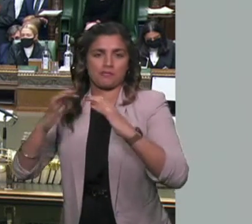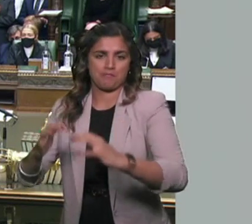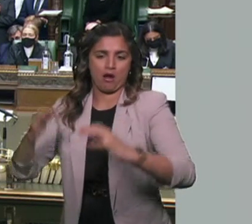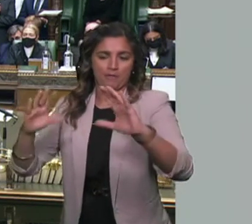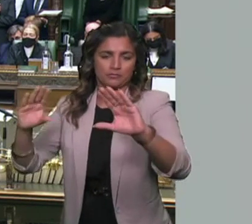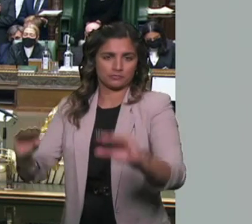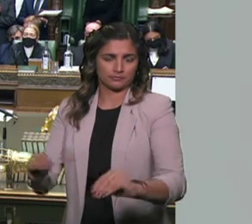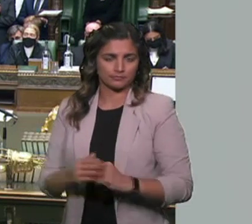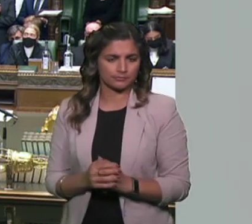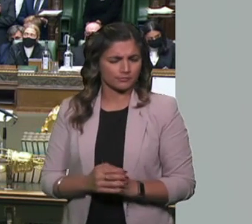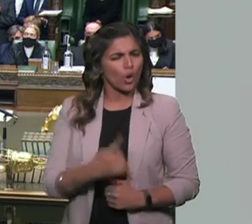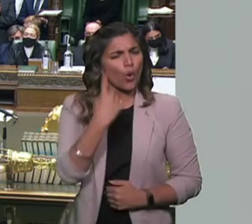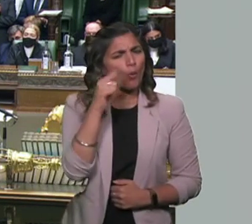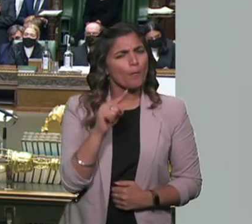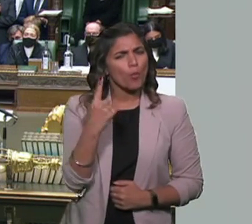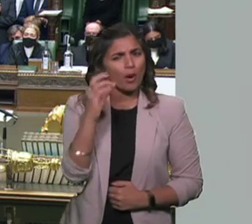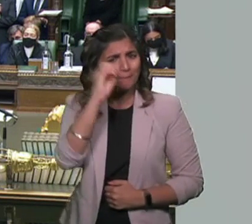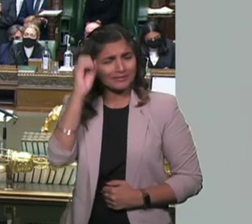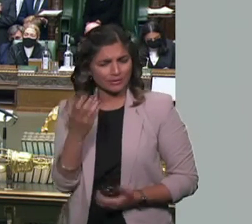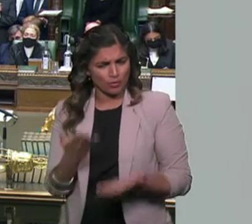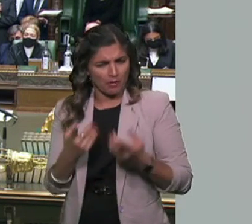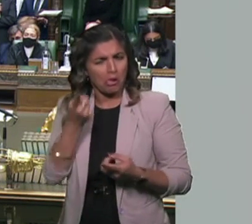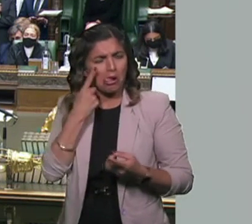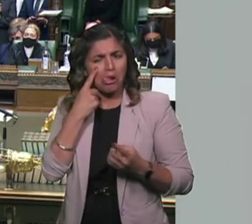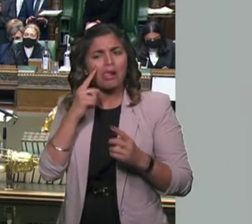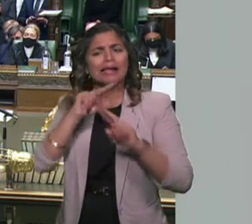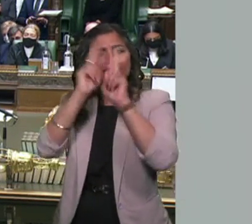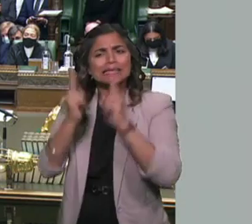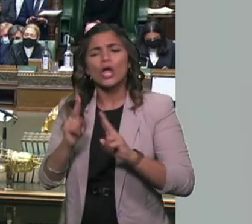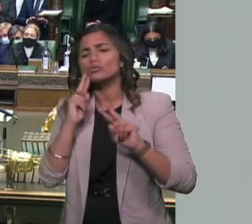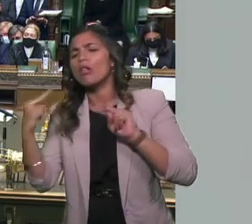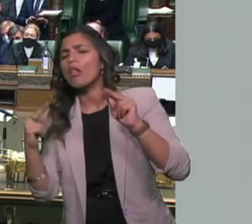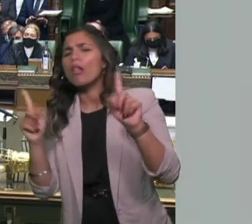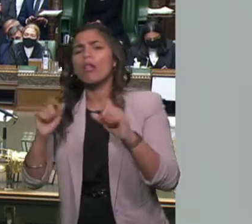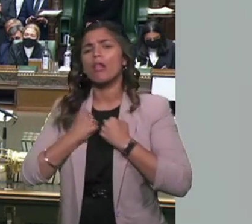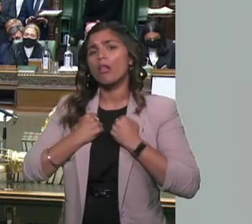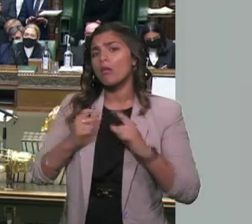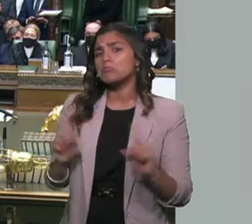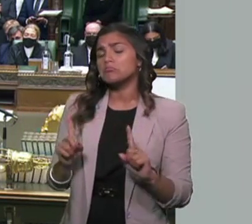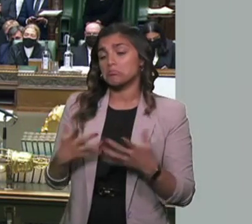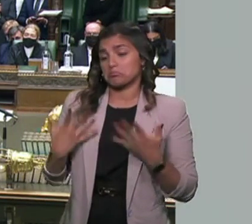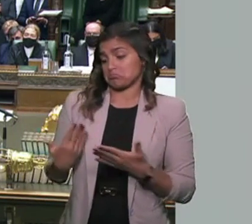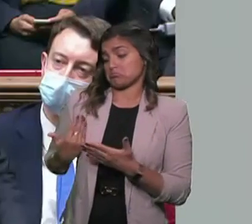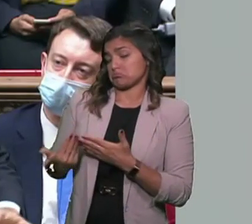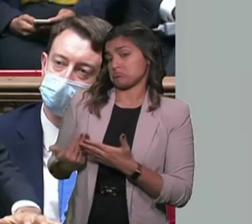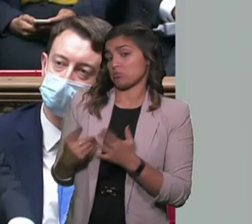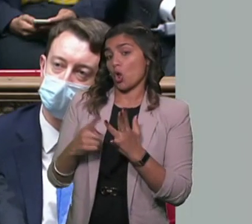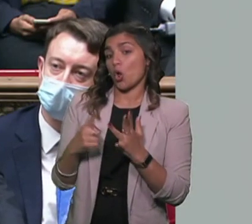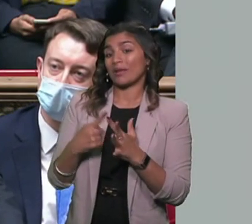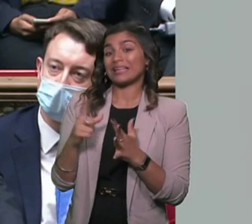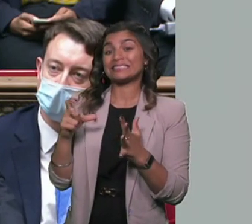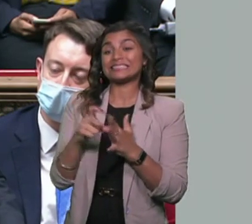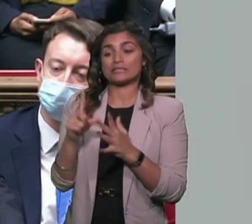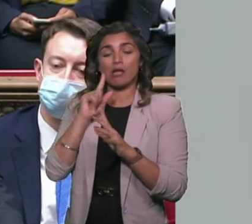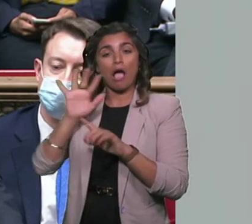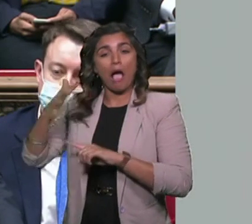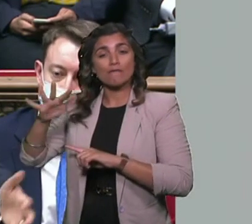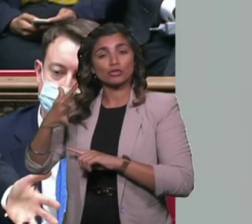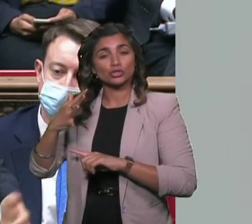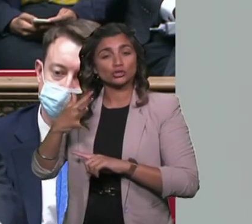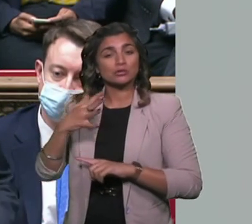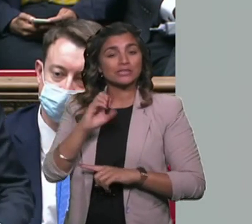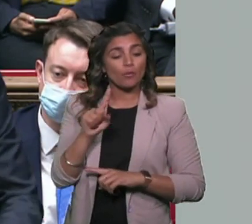How does 1.1% compare internationally? Well, the latest available data shows an OECD average of just 0.7%.